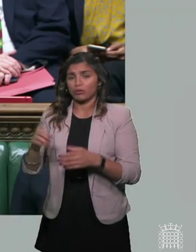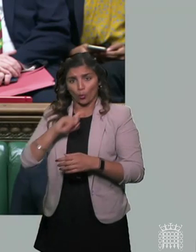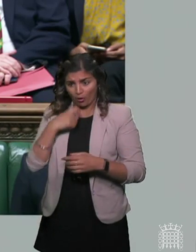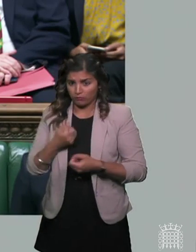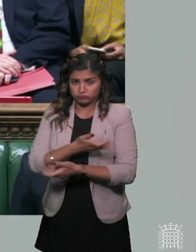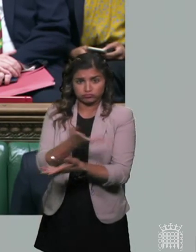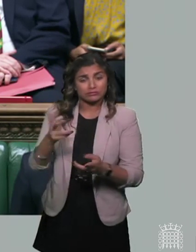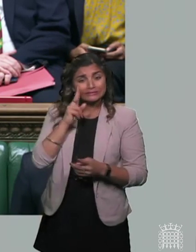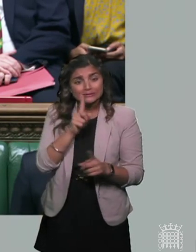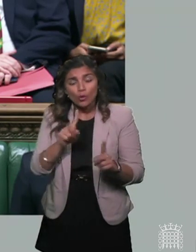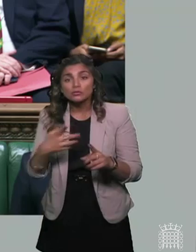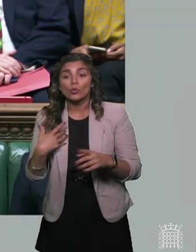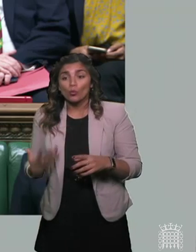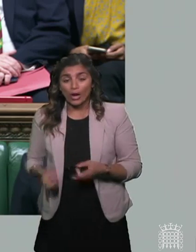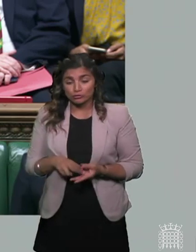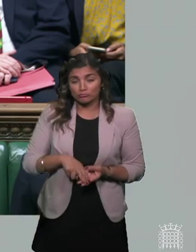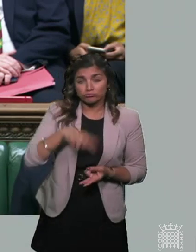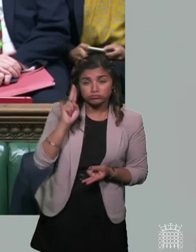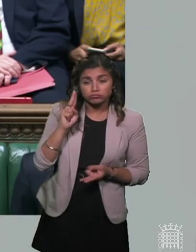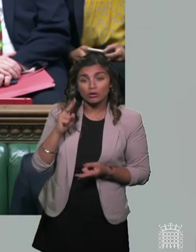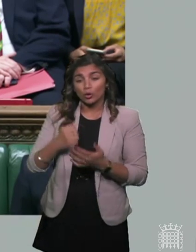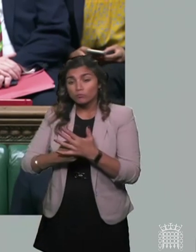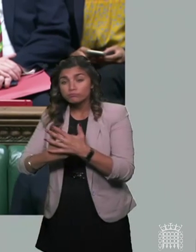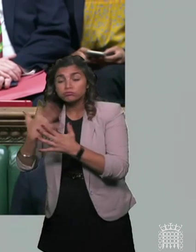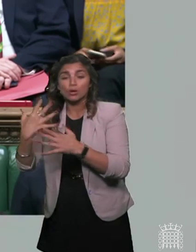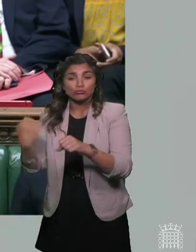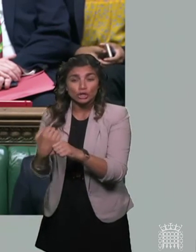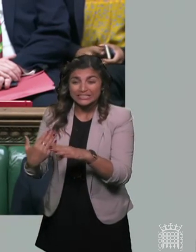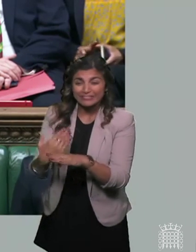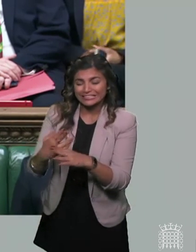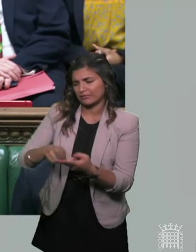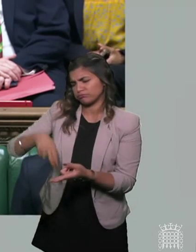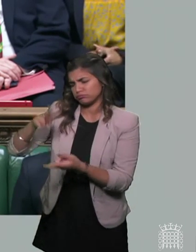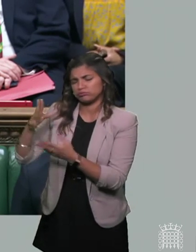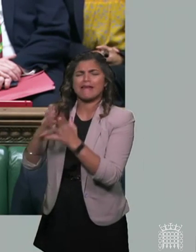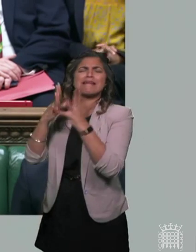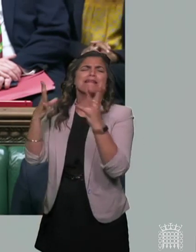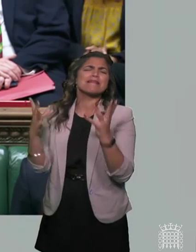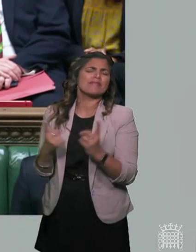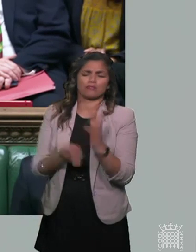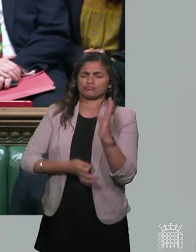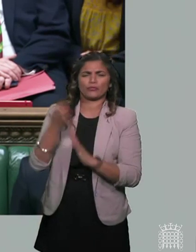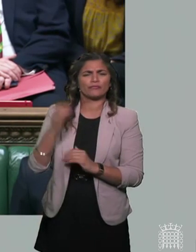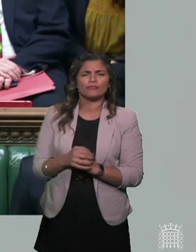They are seeing wages up, they are seeing growth up, they are seeing productivity up under this Government.